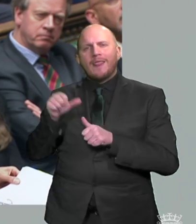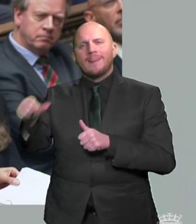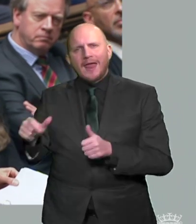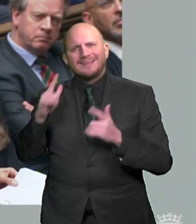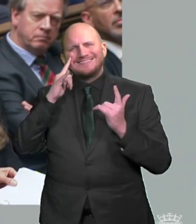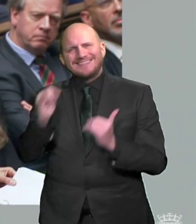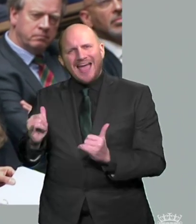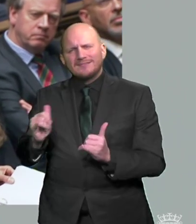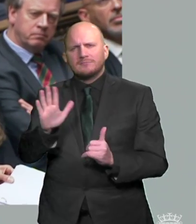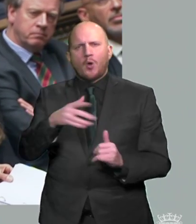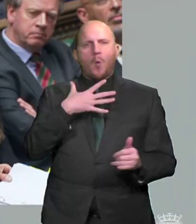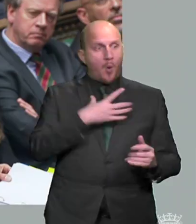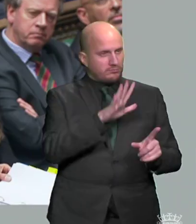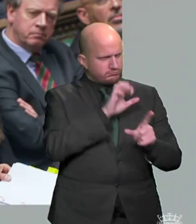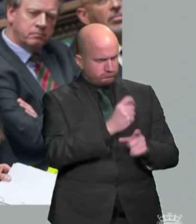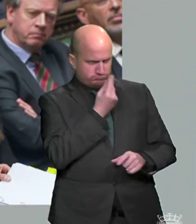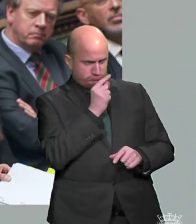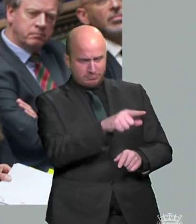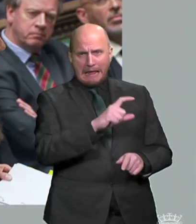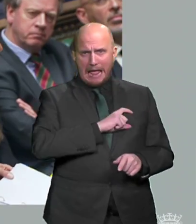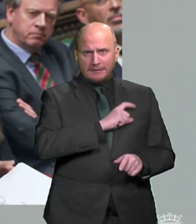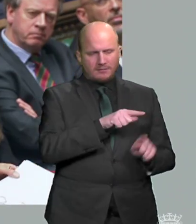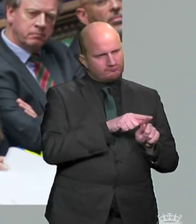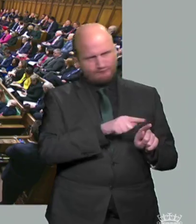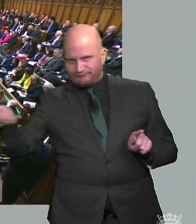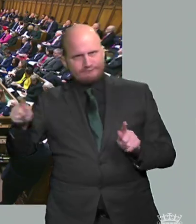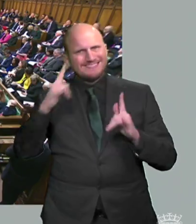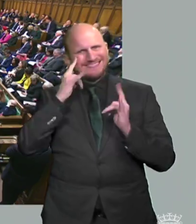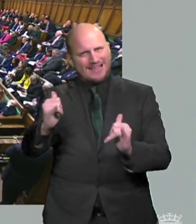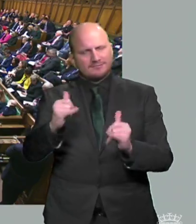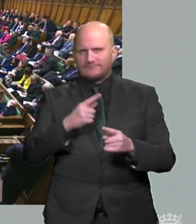Those measures will make a difference, and I look forward to updating him on them in the new year.